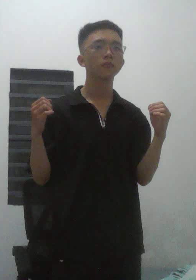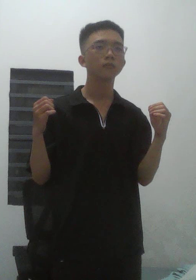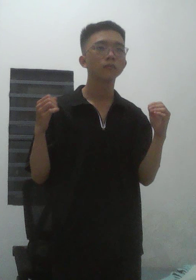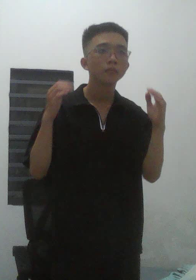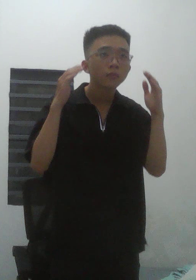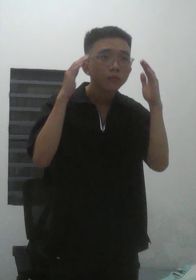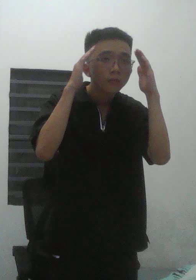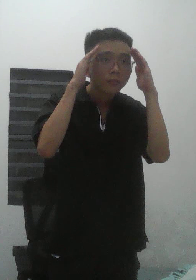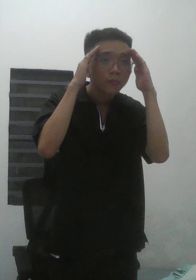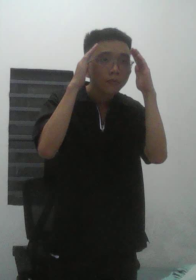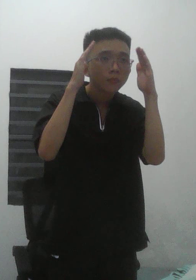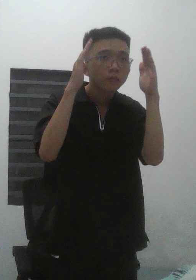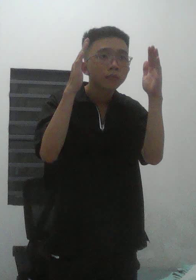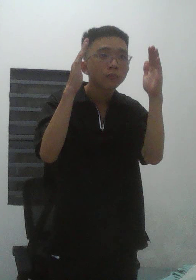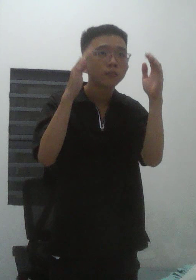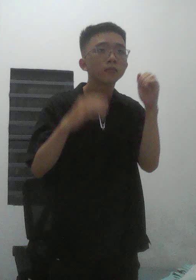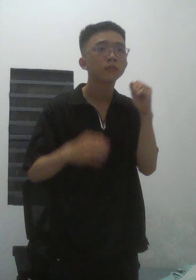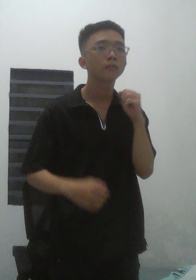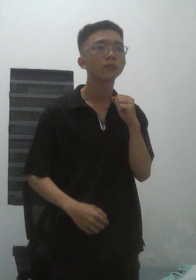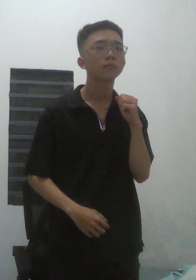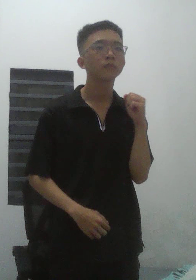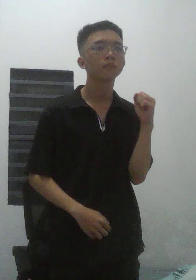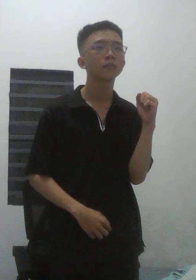khong quan tam